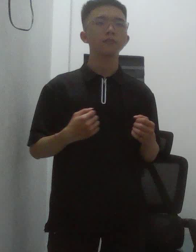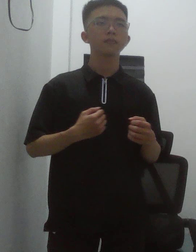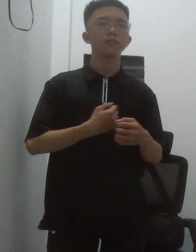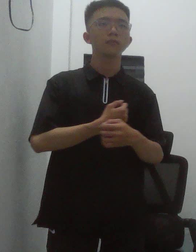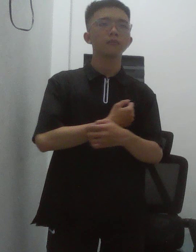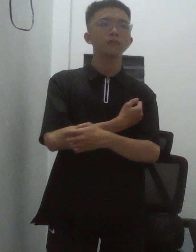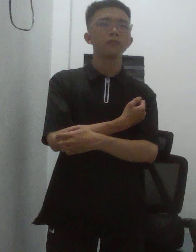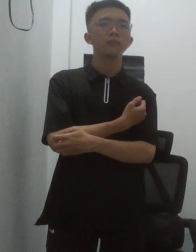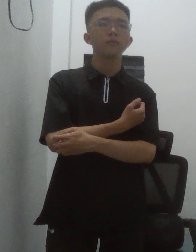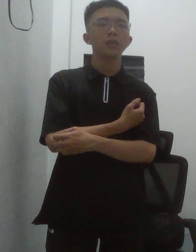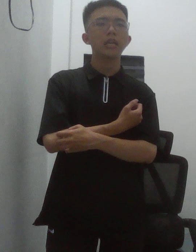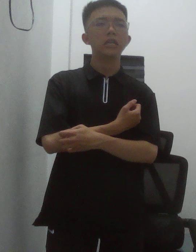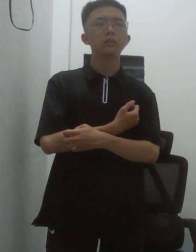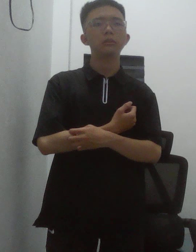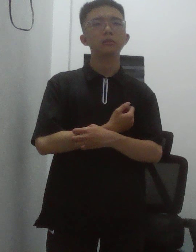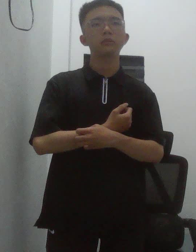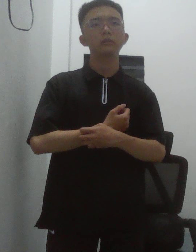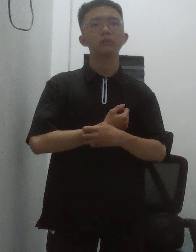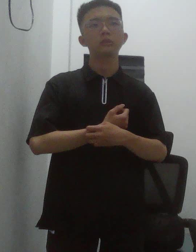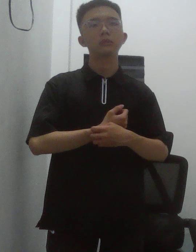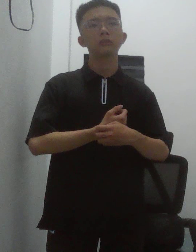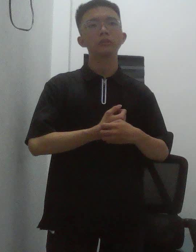ngheo